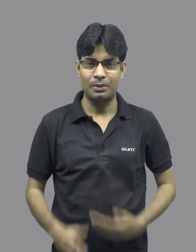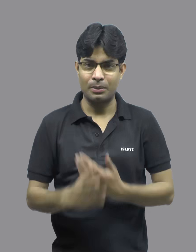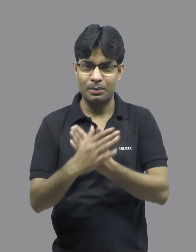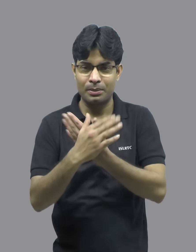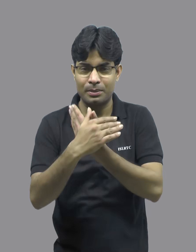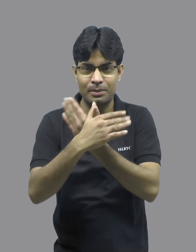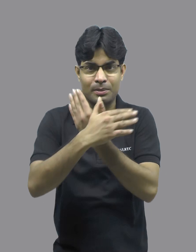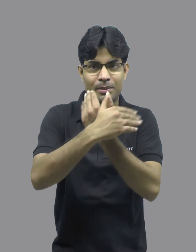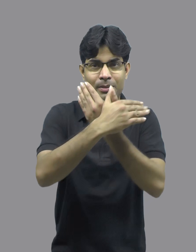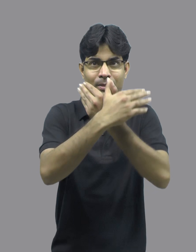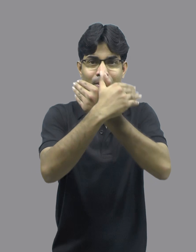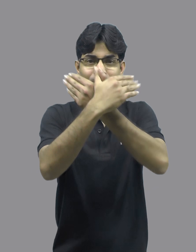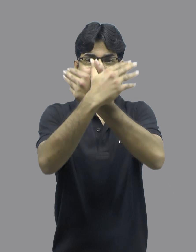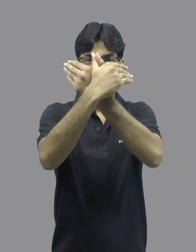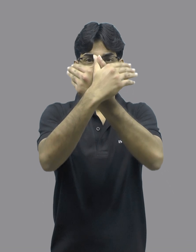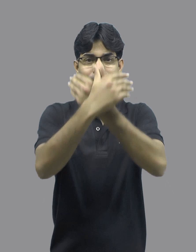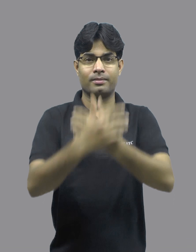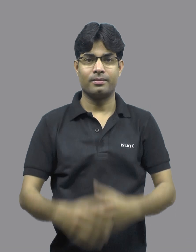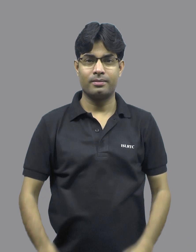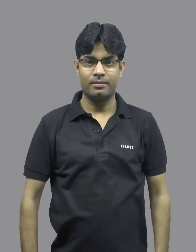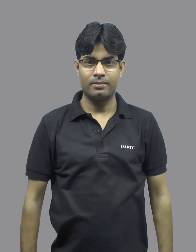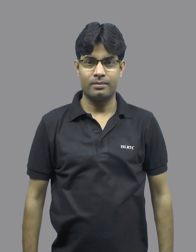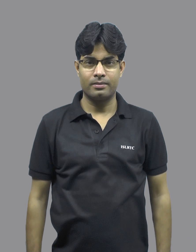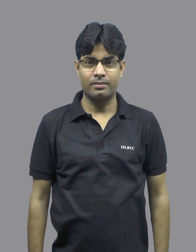Butterfly